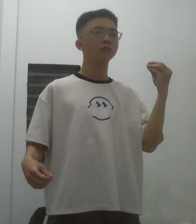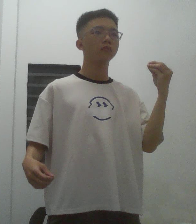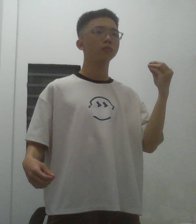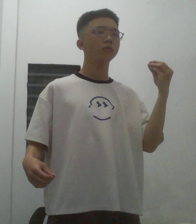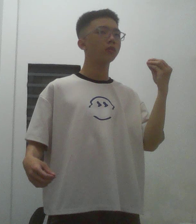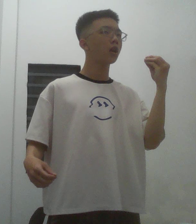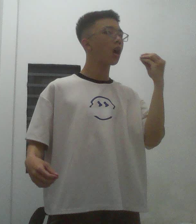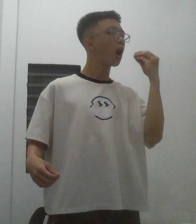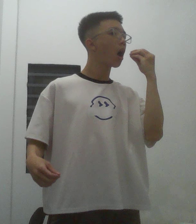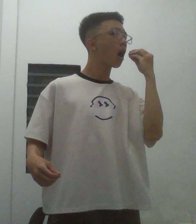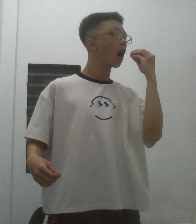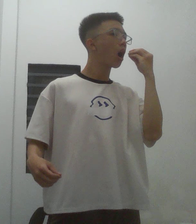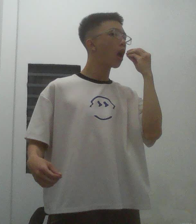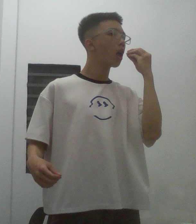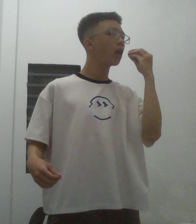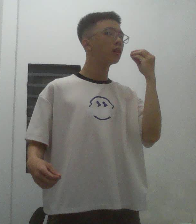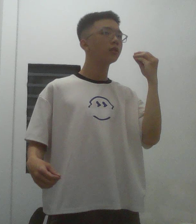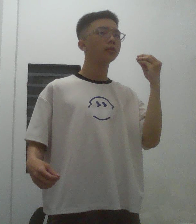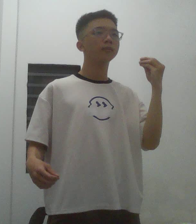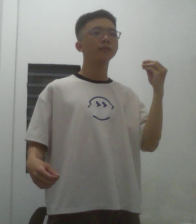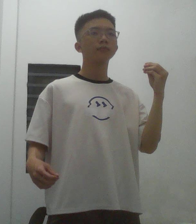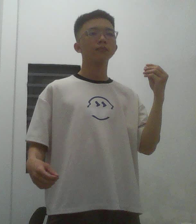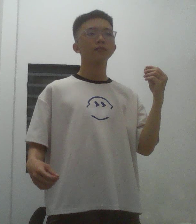an